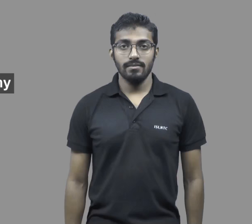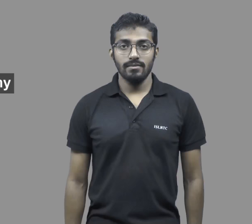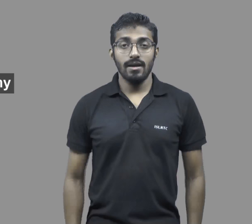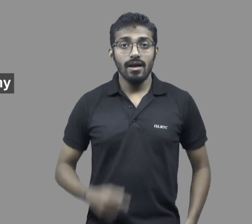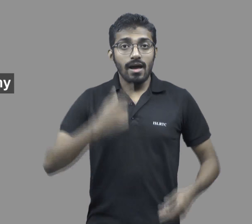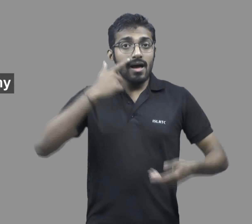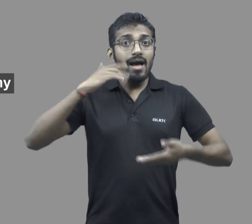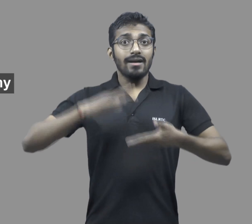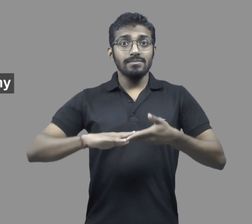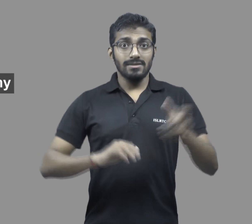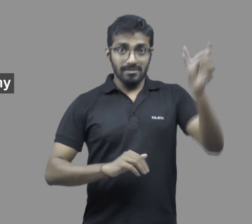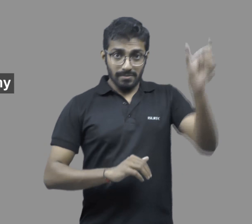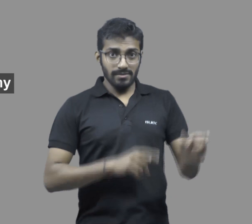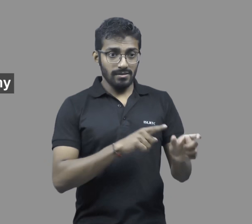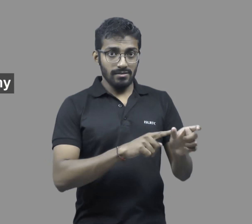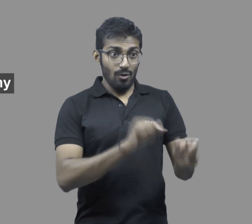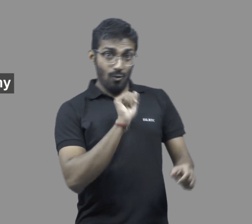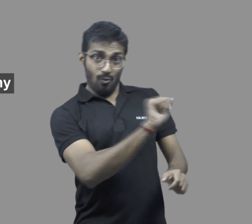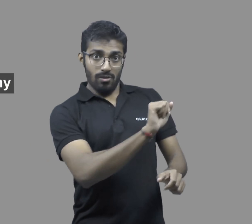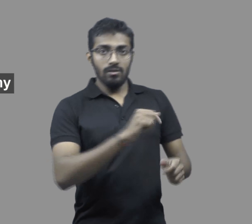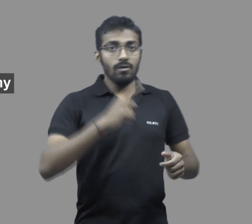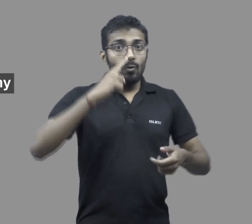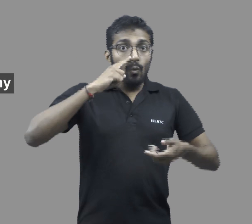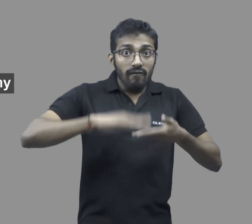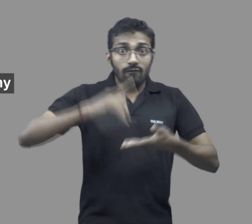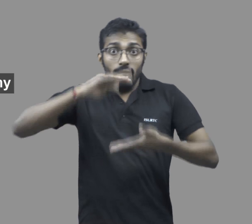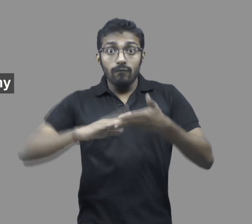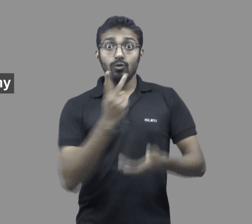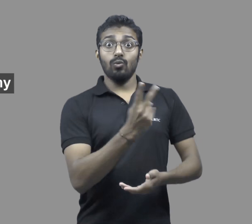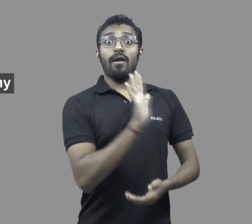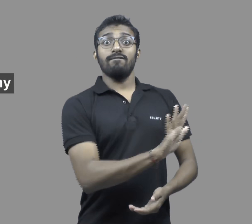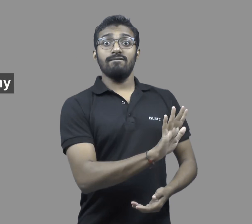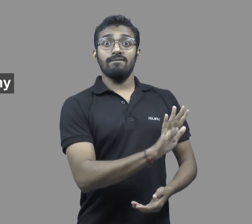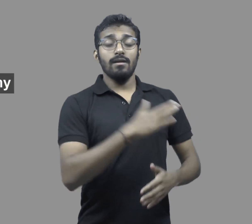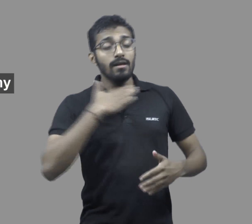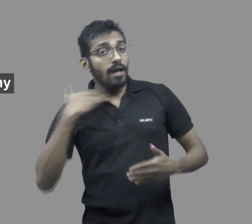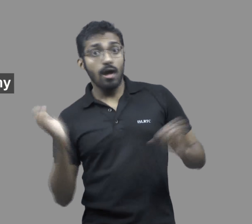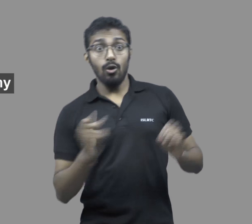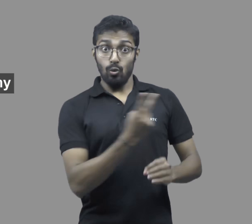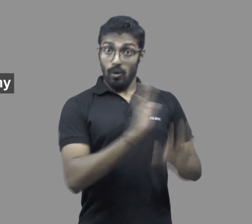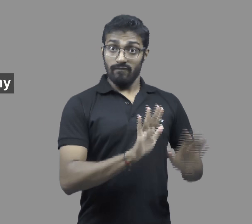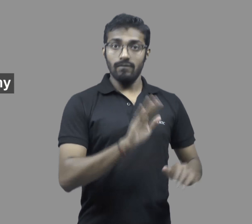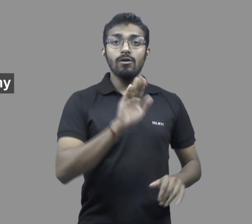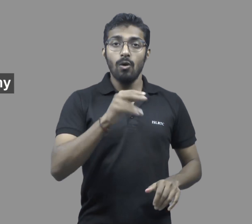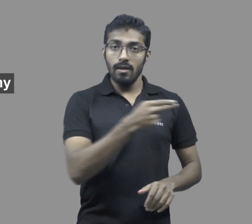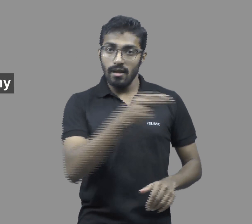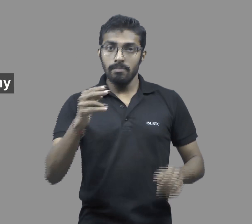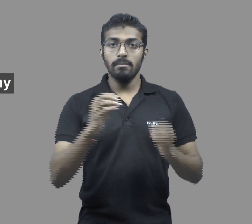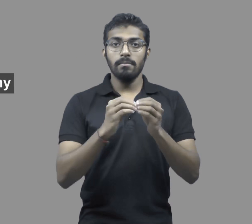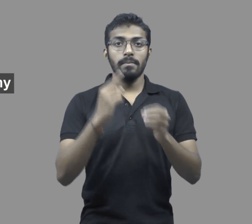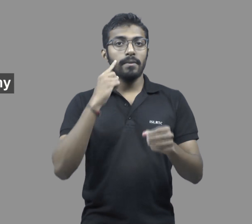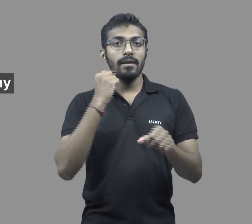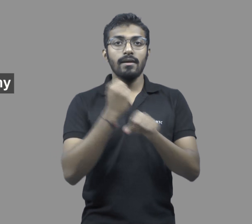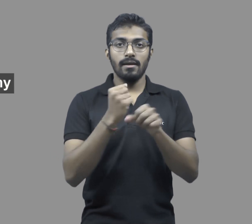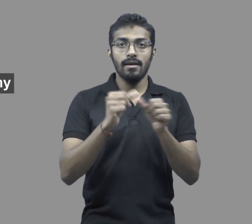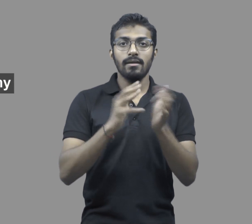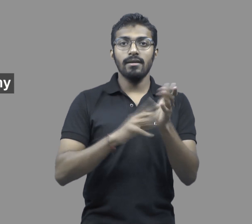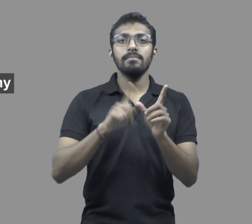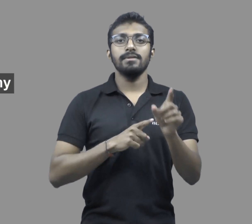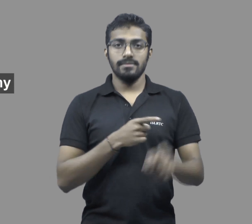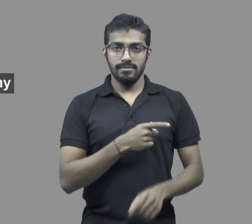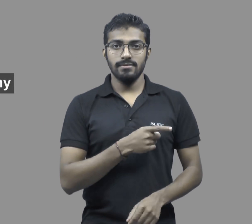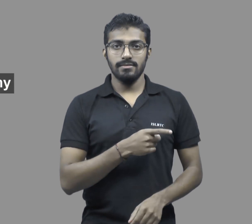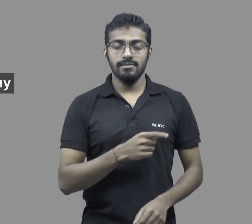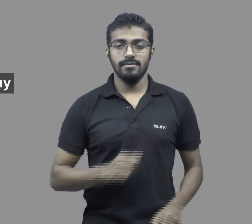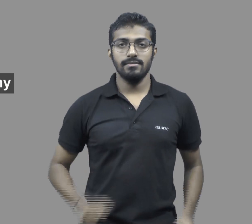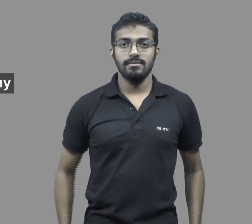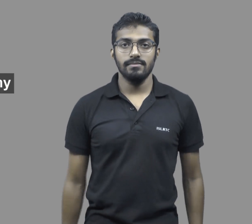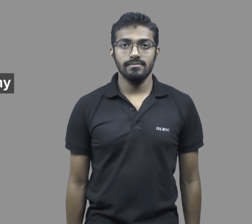Bigamy